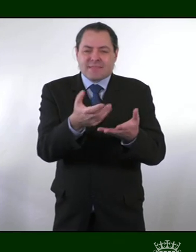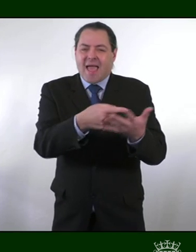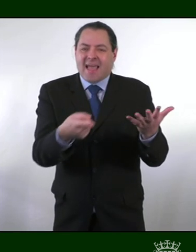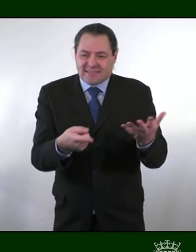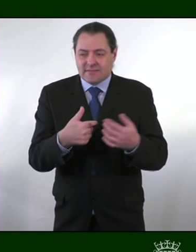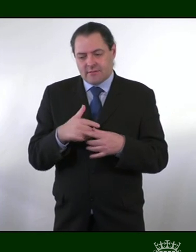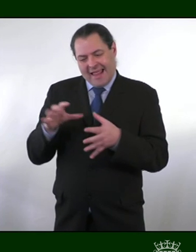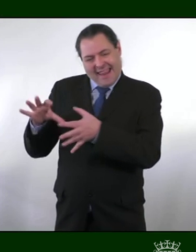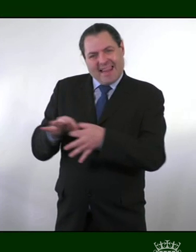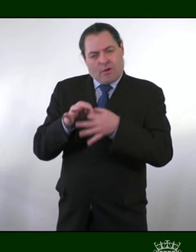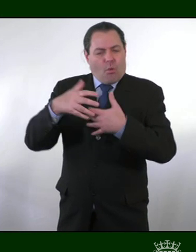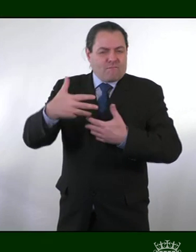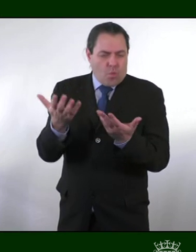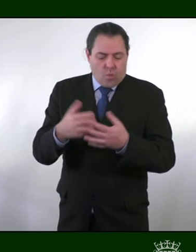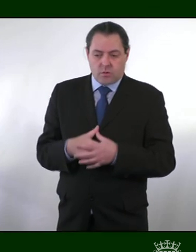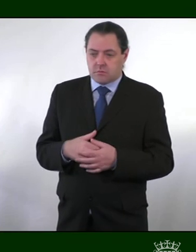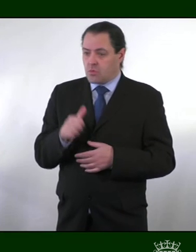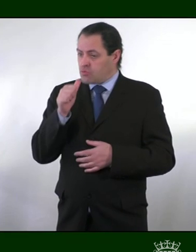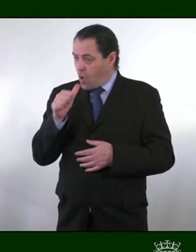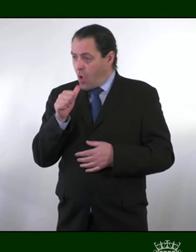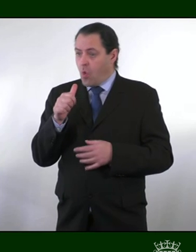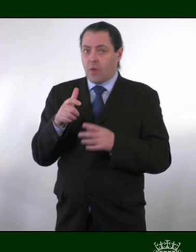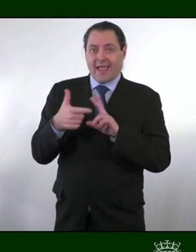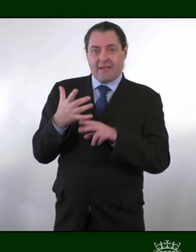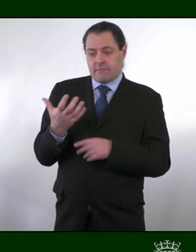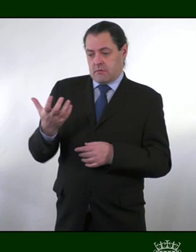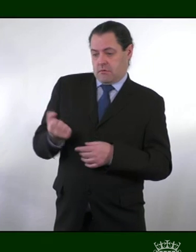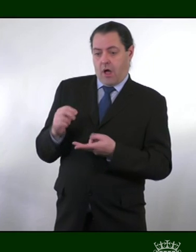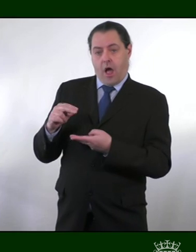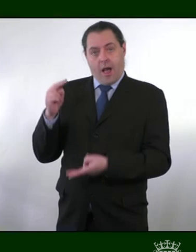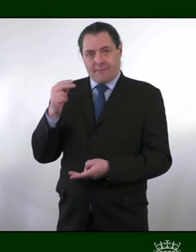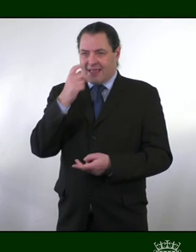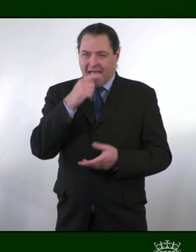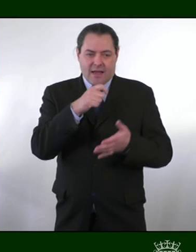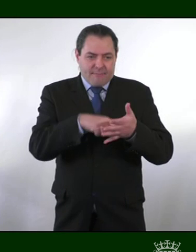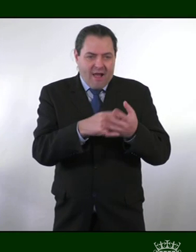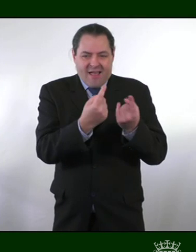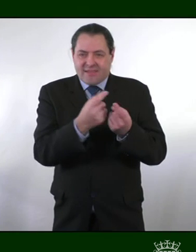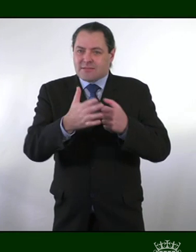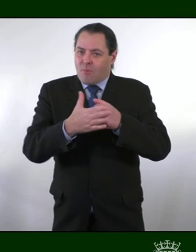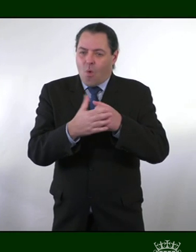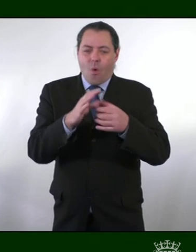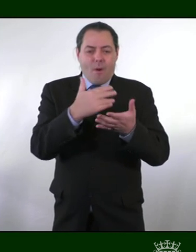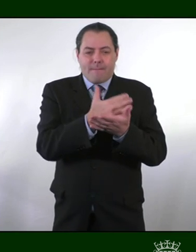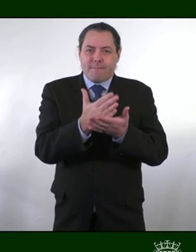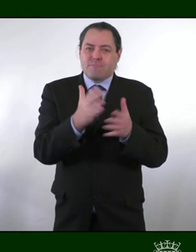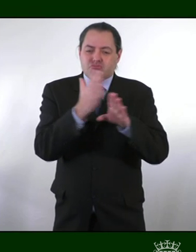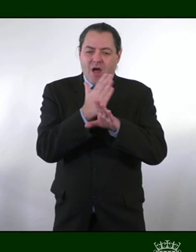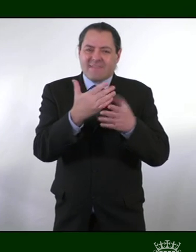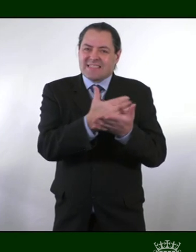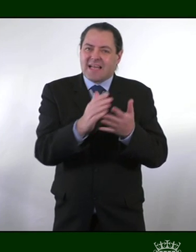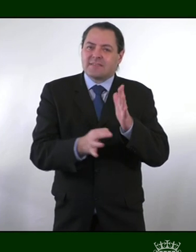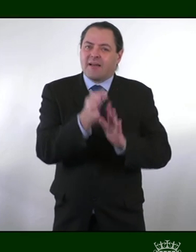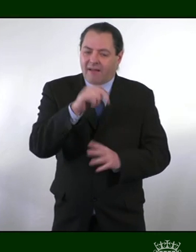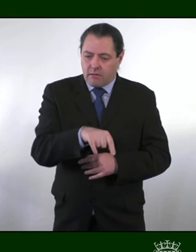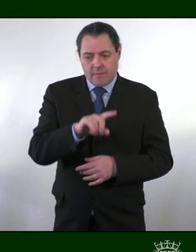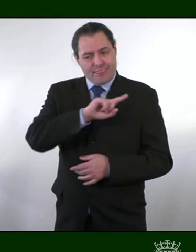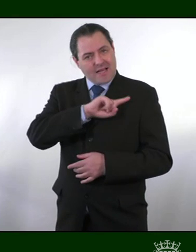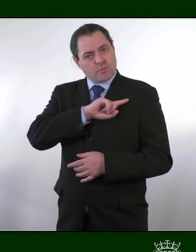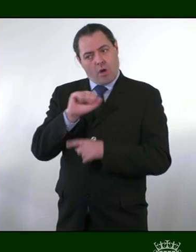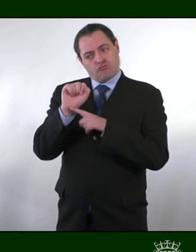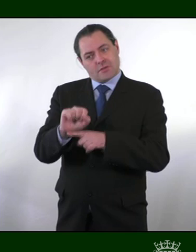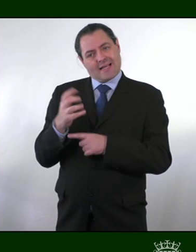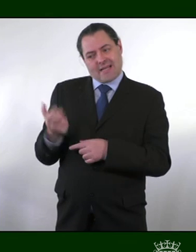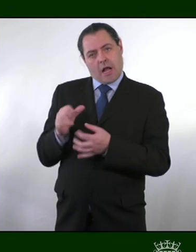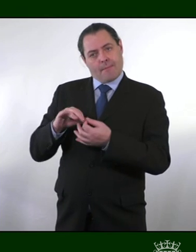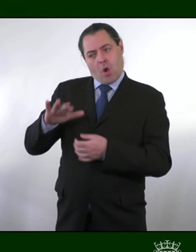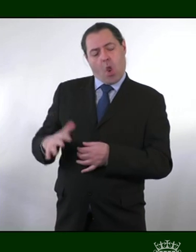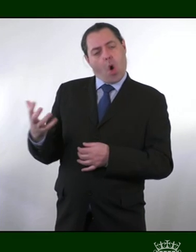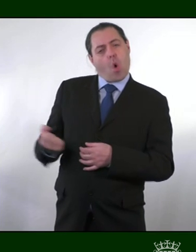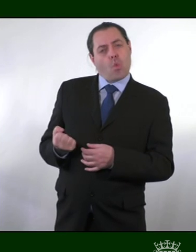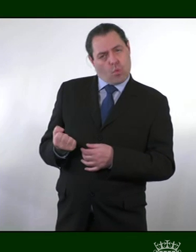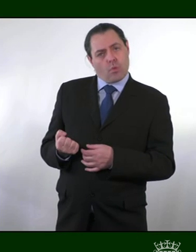She will know that the marginal propensity to consume is obviously greater the lower down the income spectrum you go, which is why, in particular, we have protected the incomes of those on lower incomes.